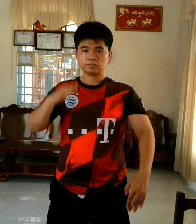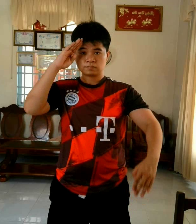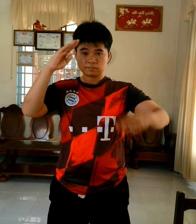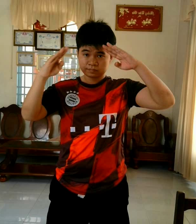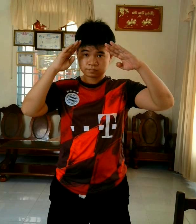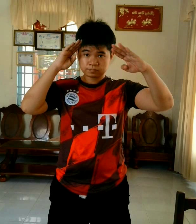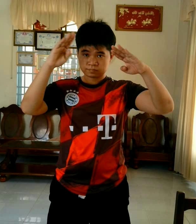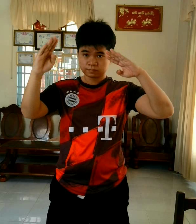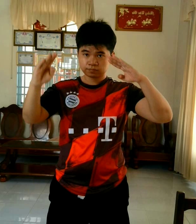xin chao